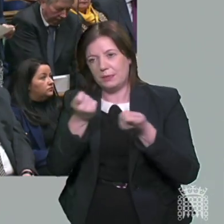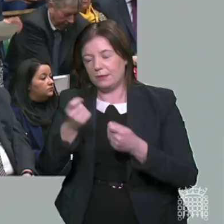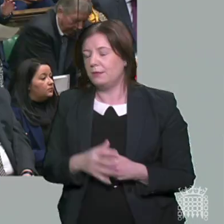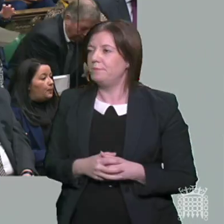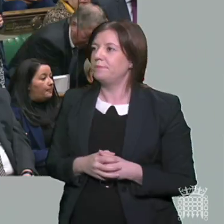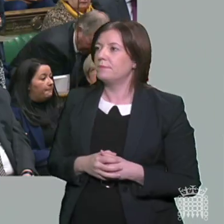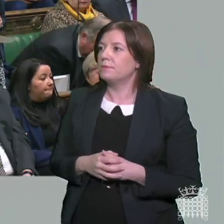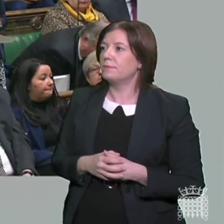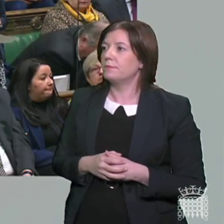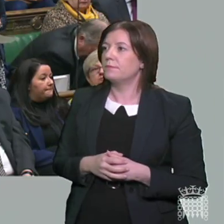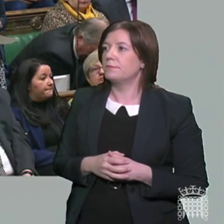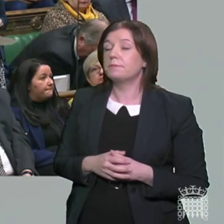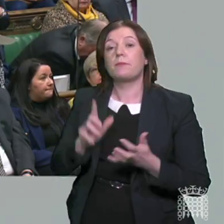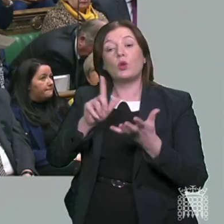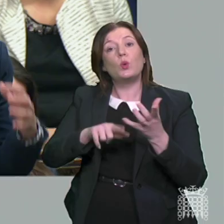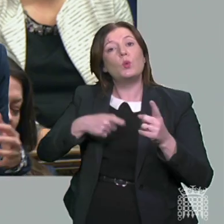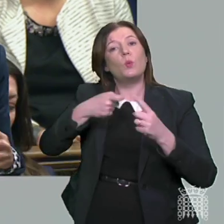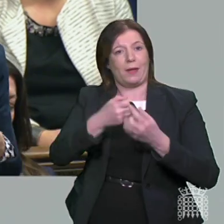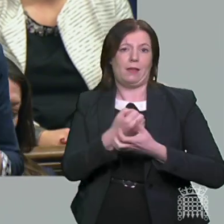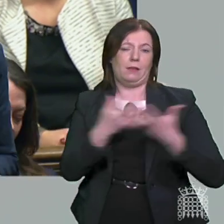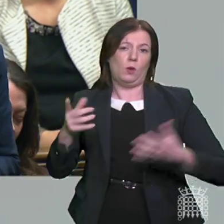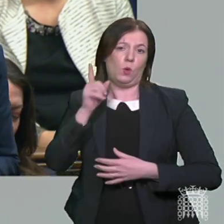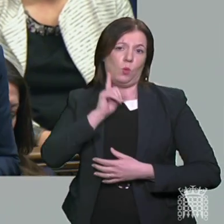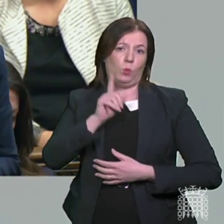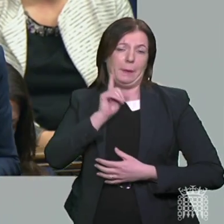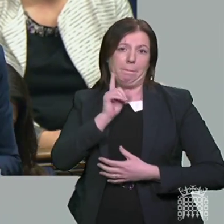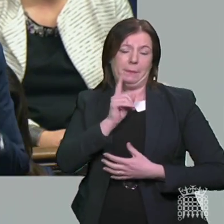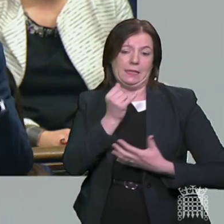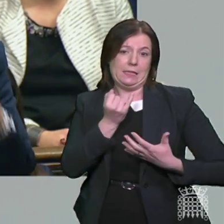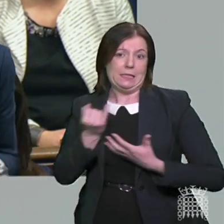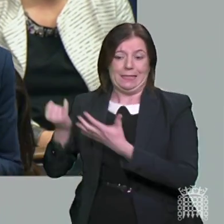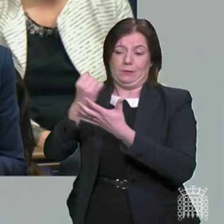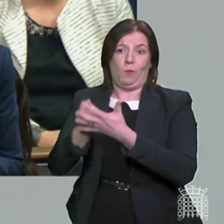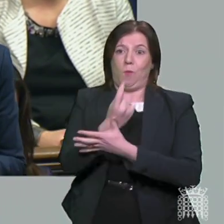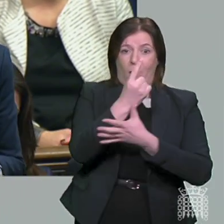Shockingly, one in six women in the UK has experienced economic abuse.